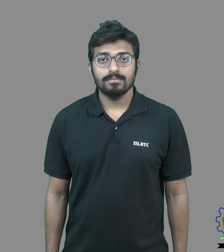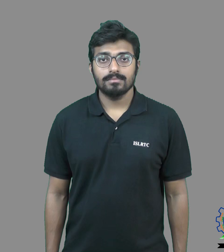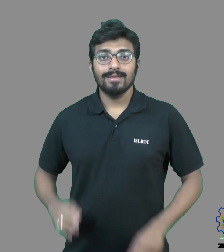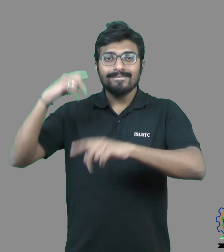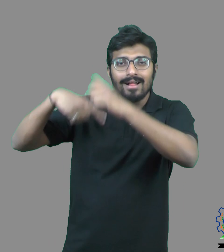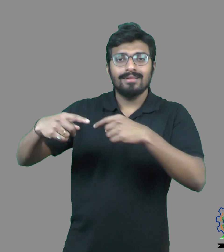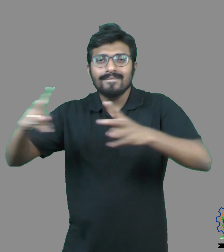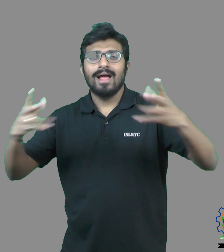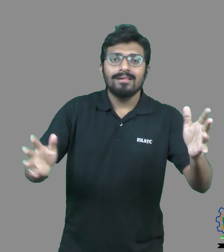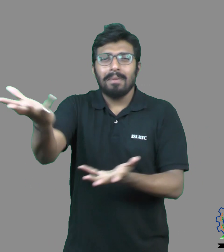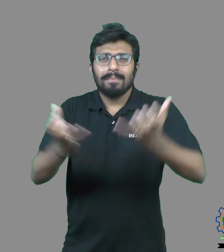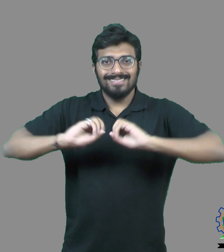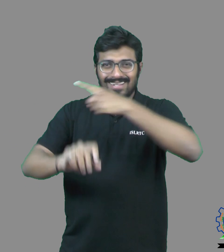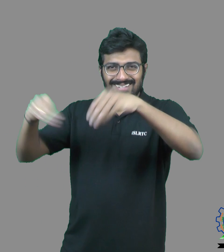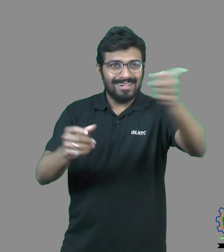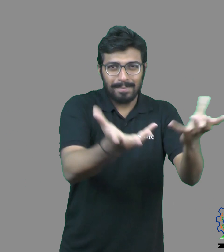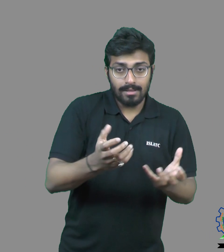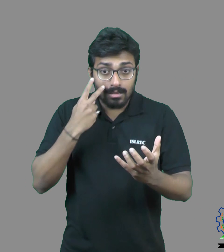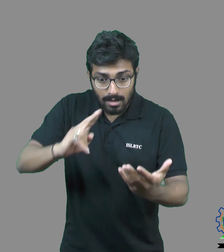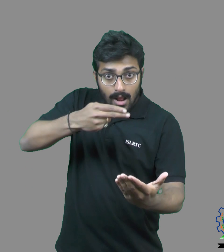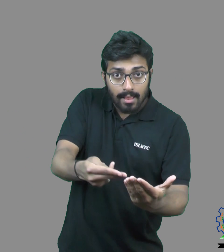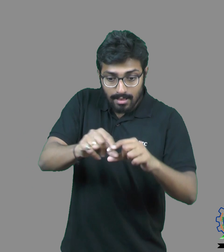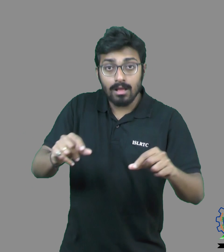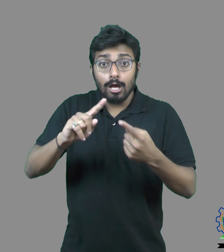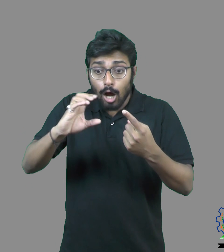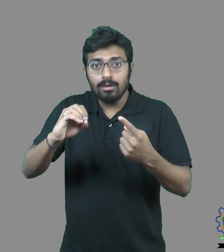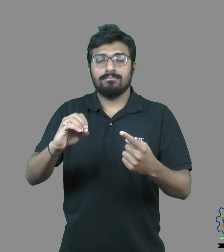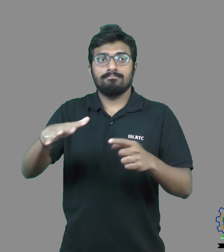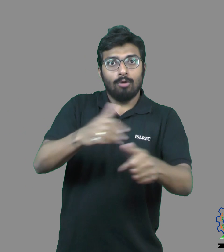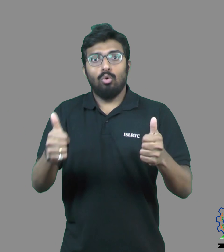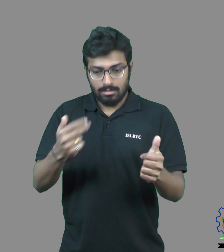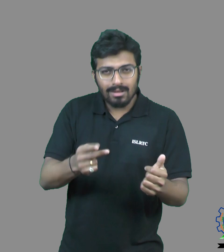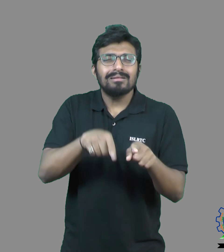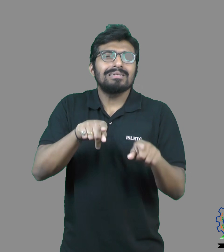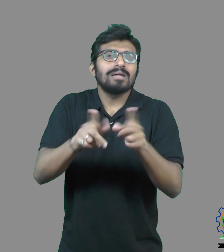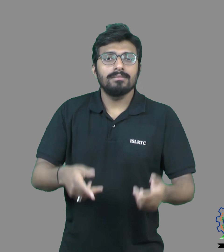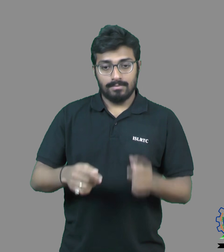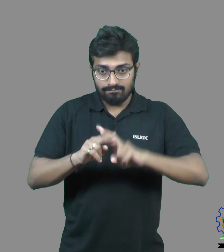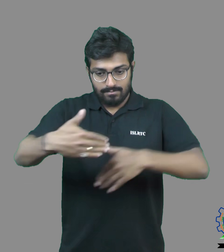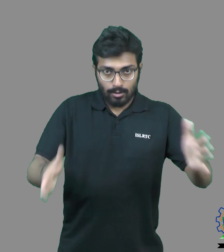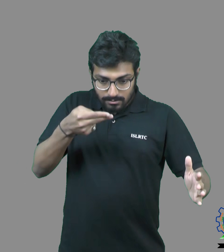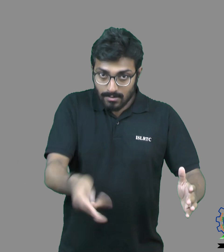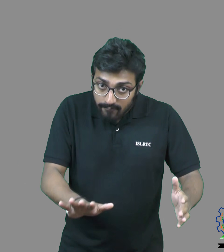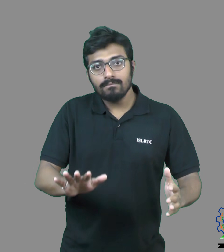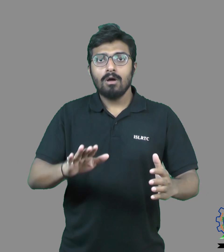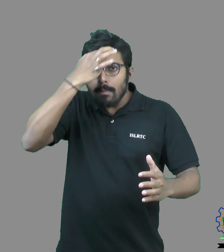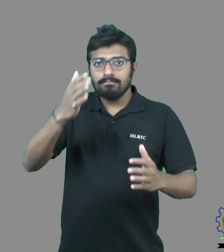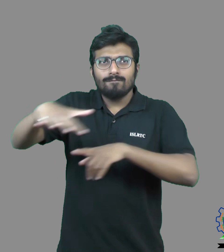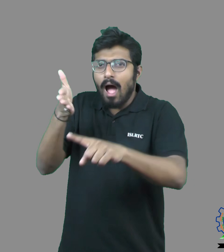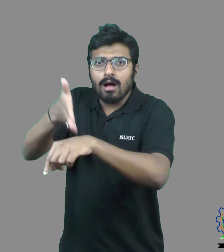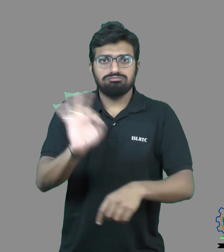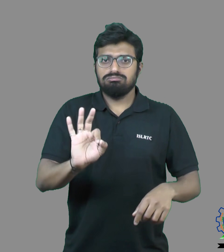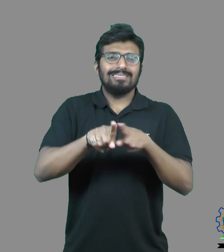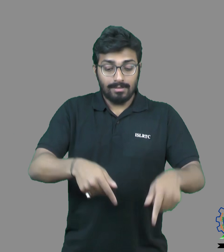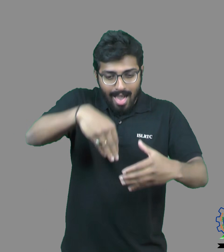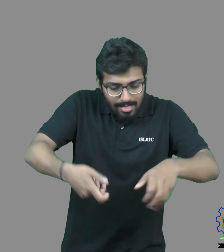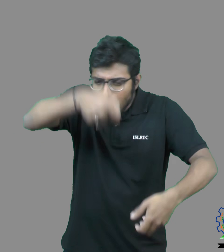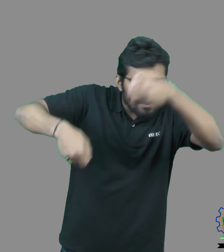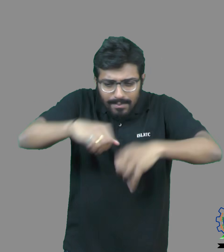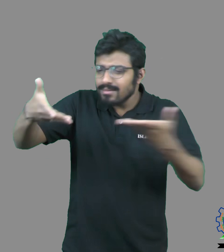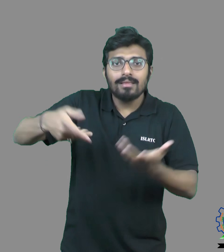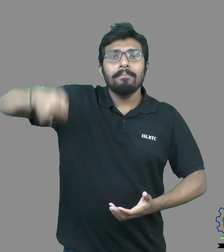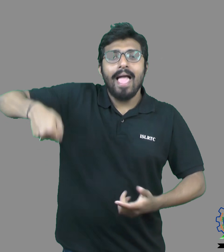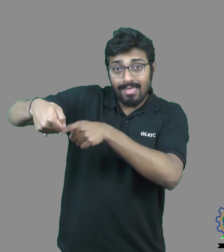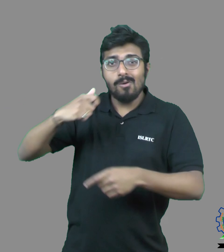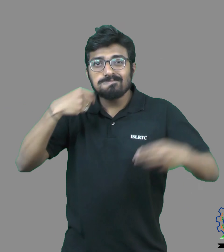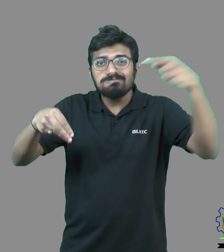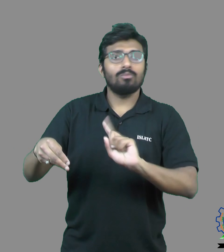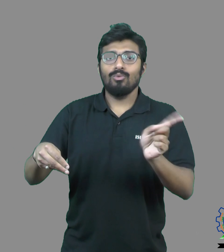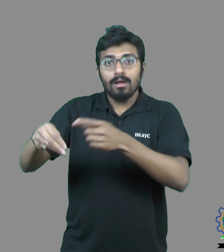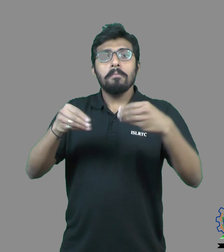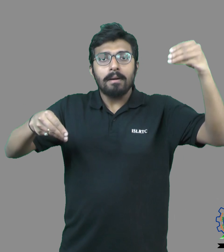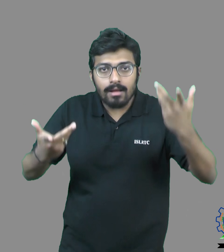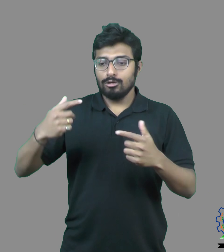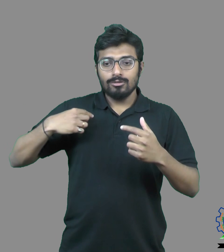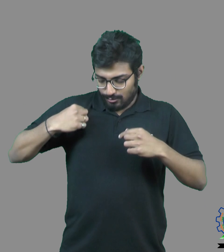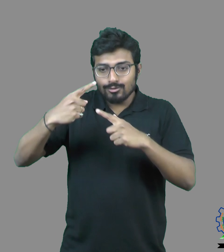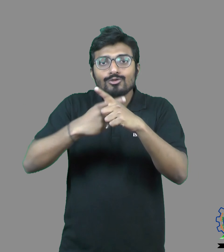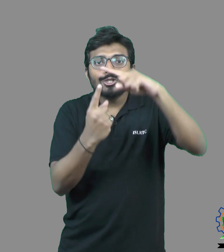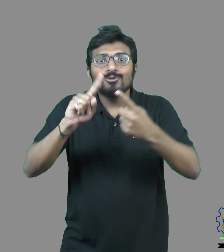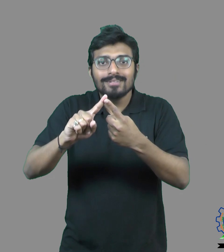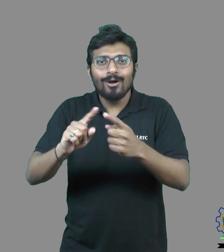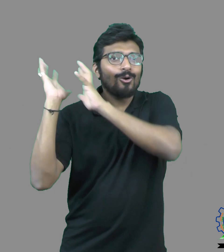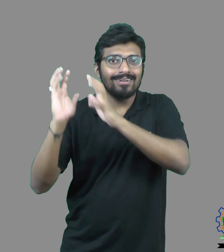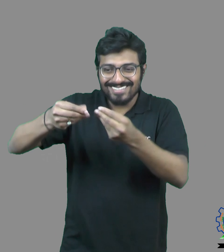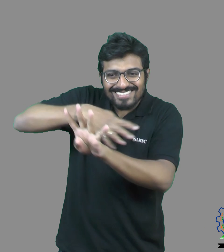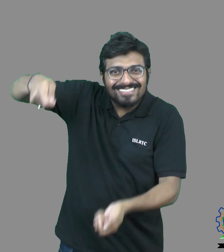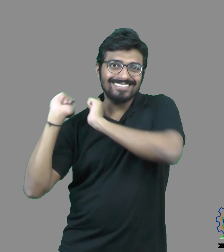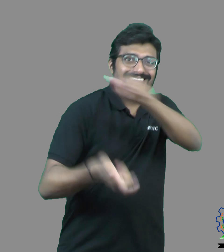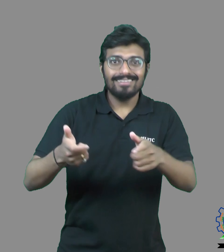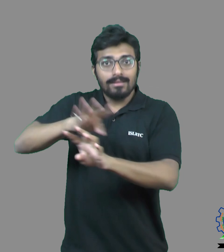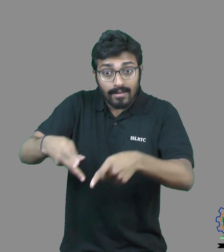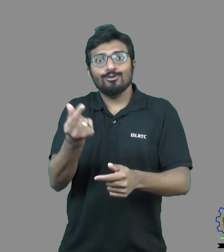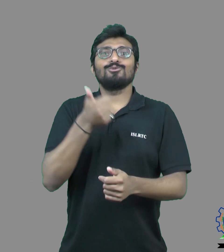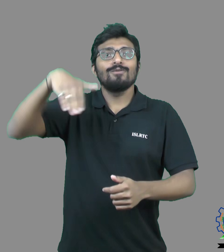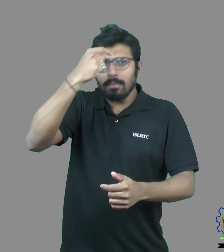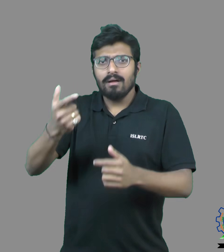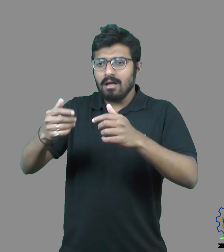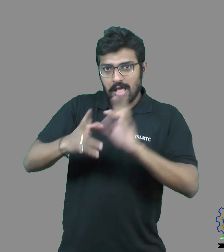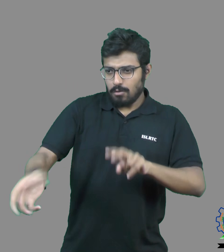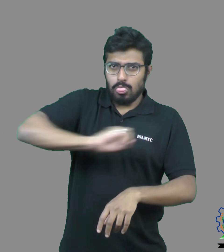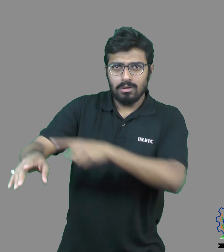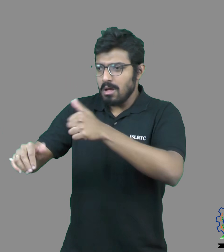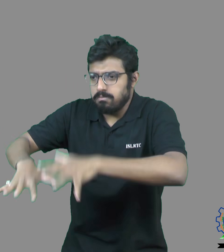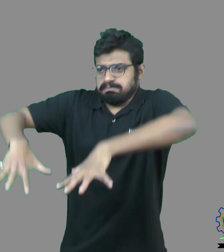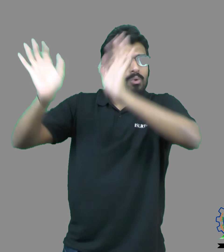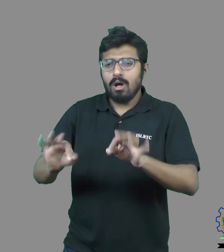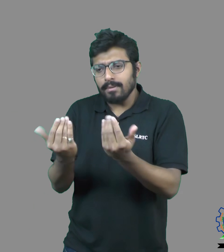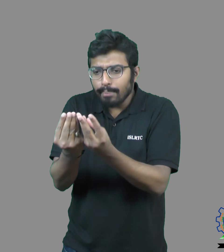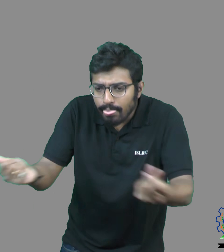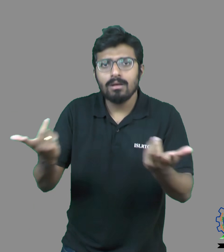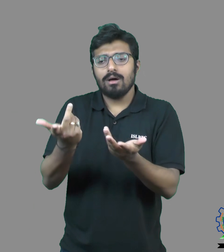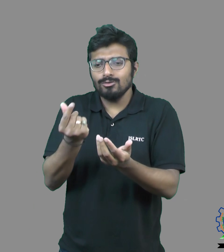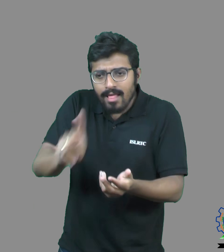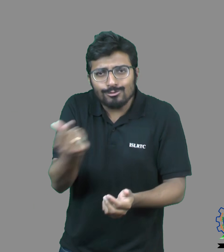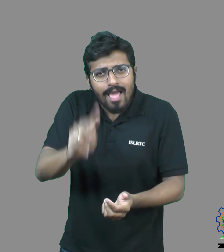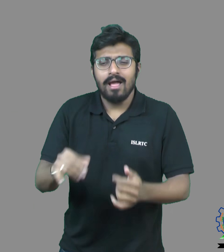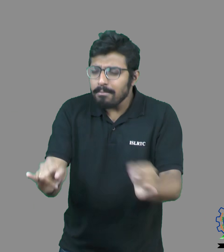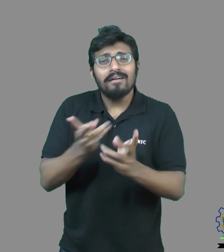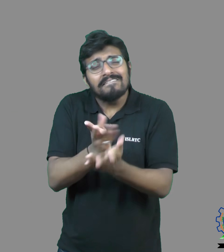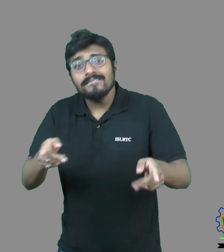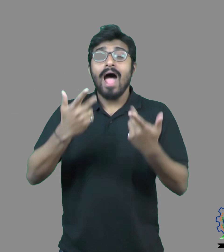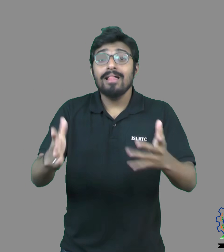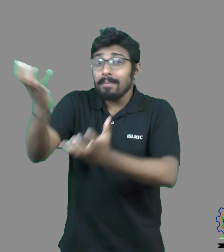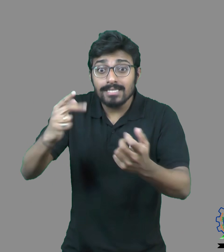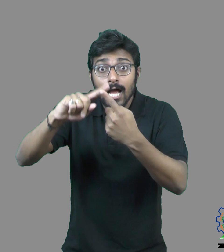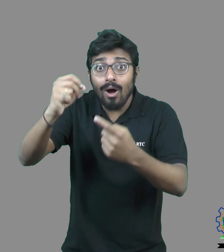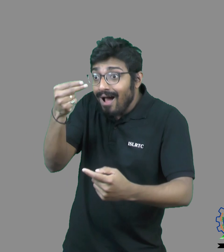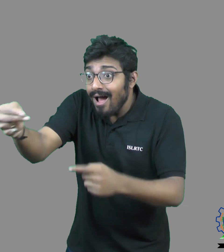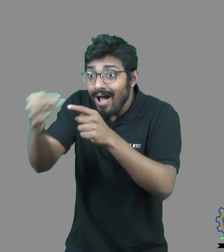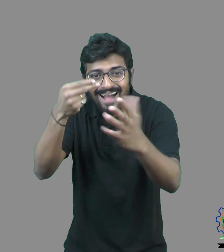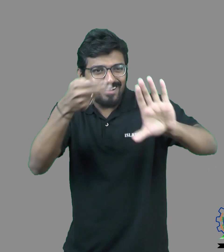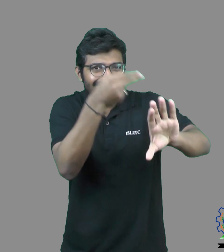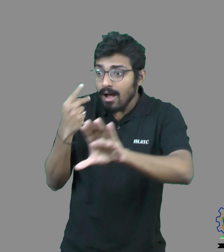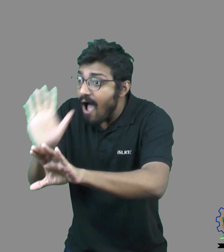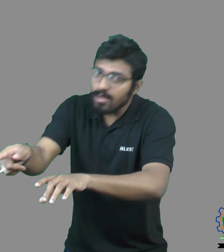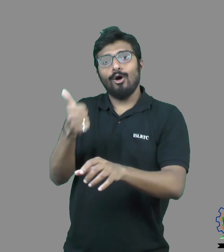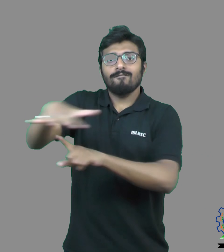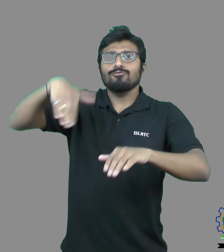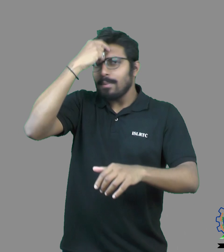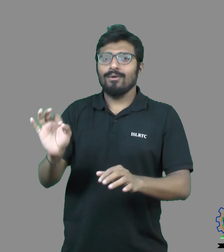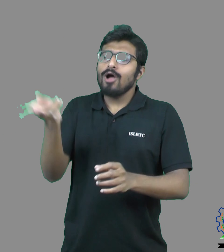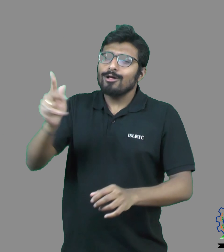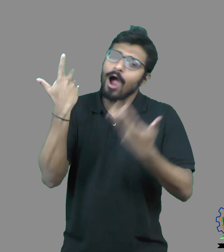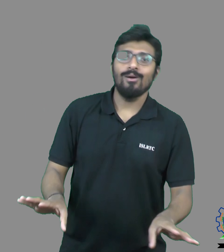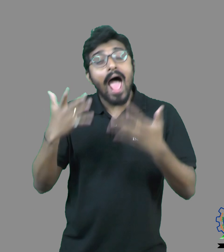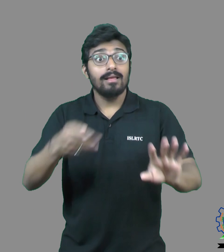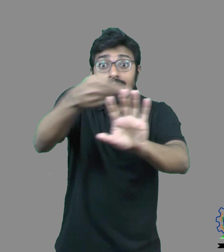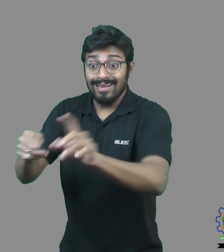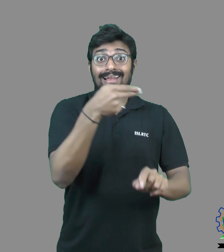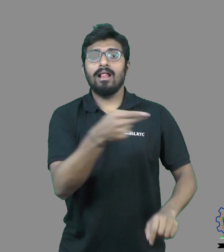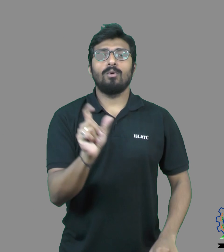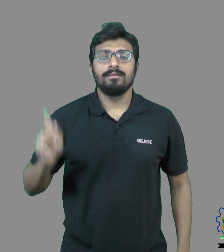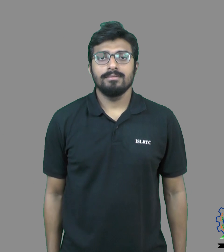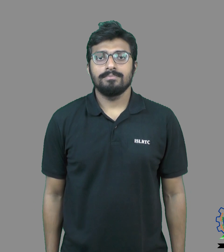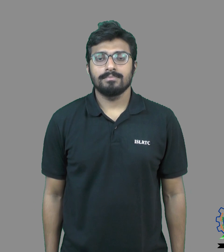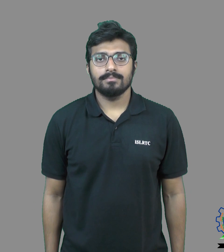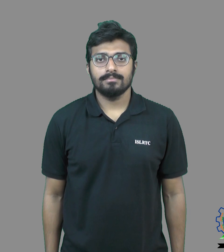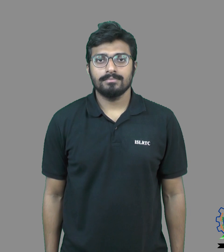Ecolabel